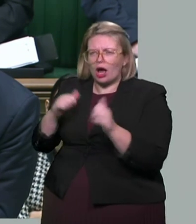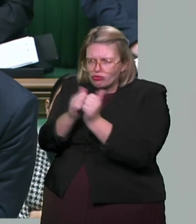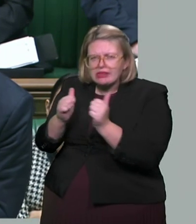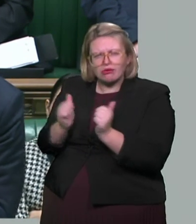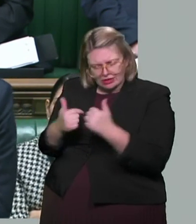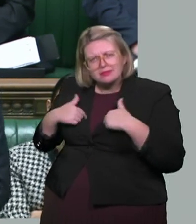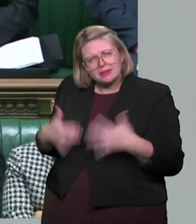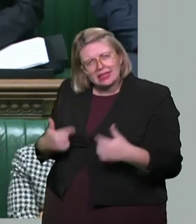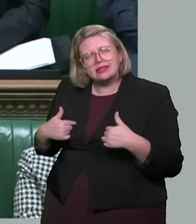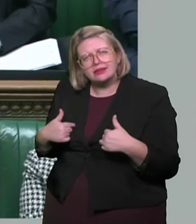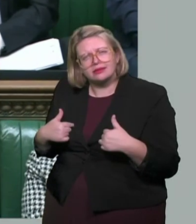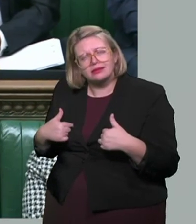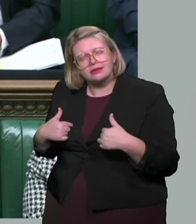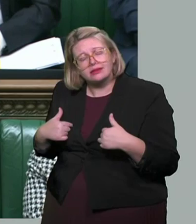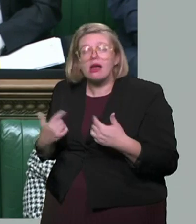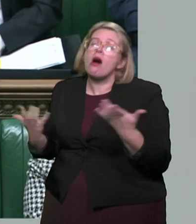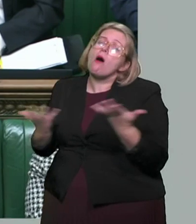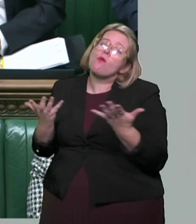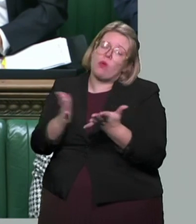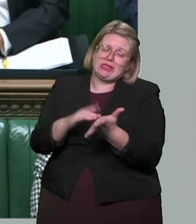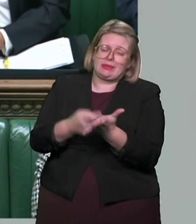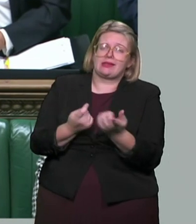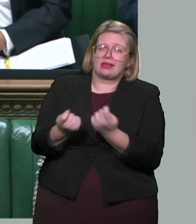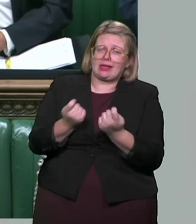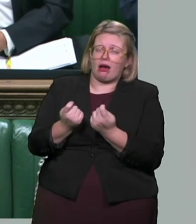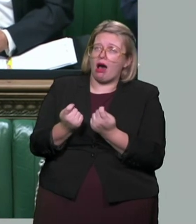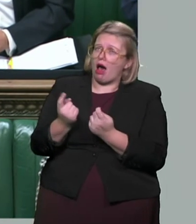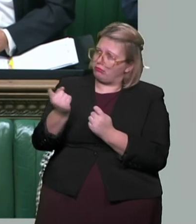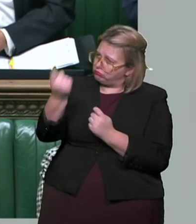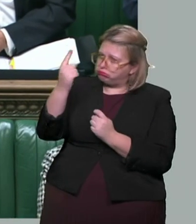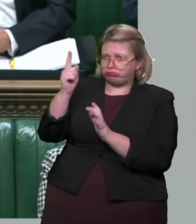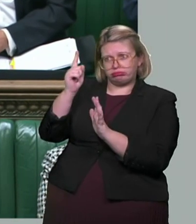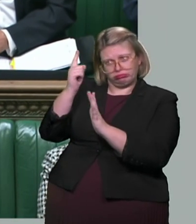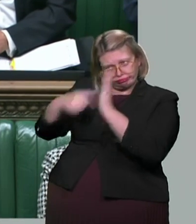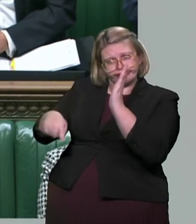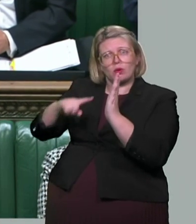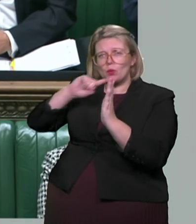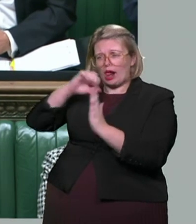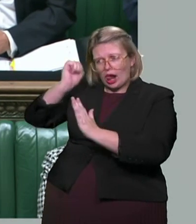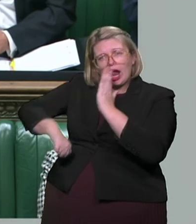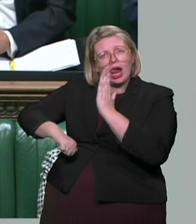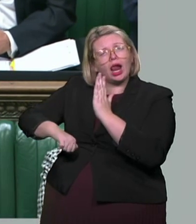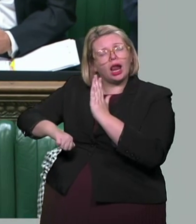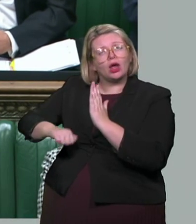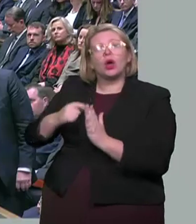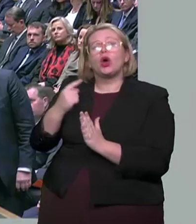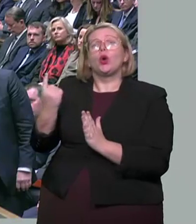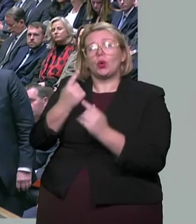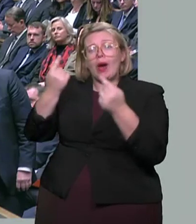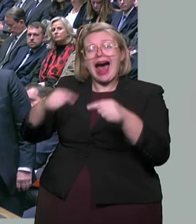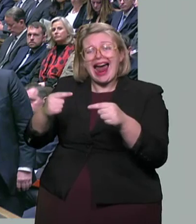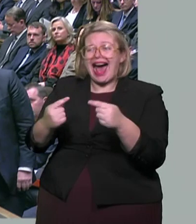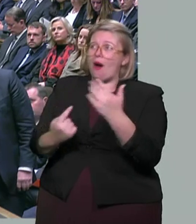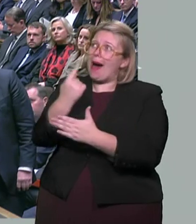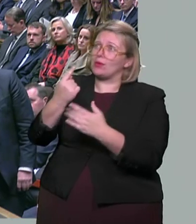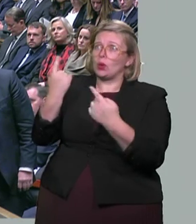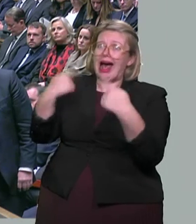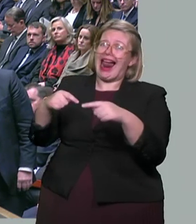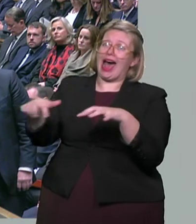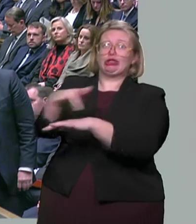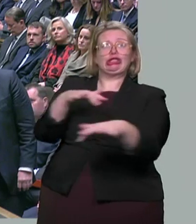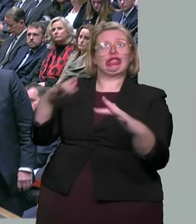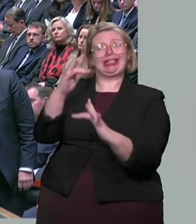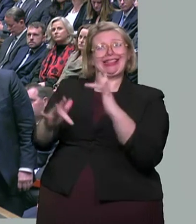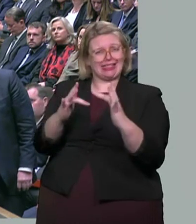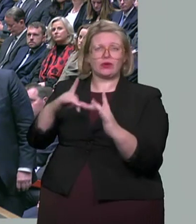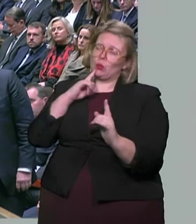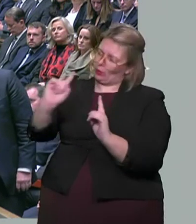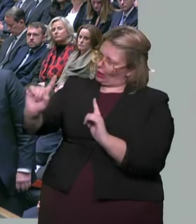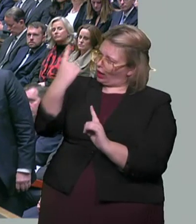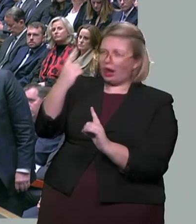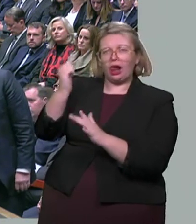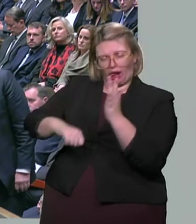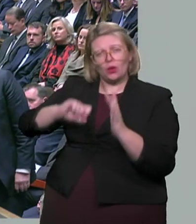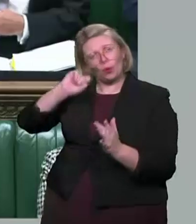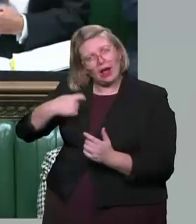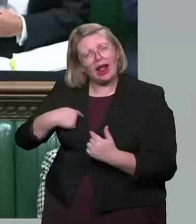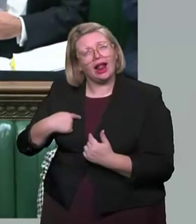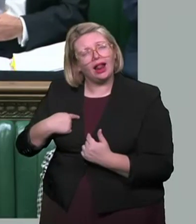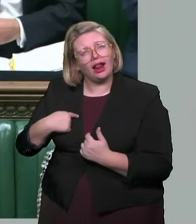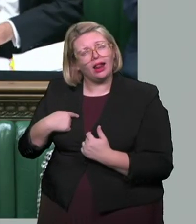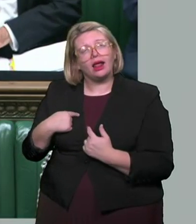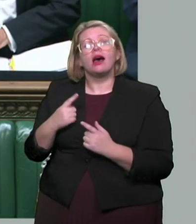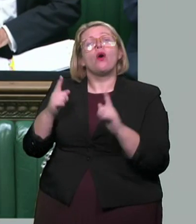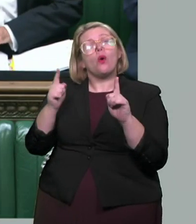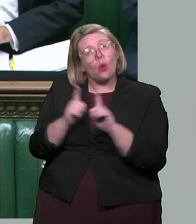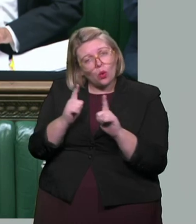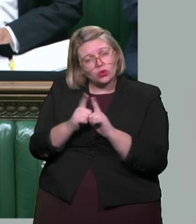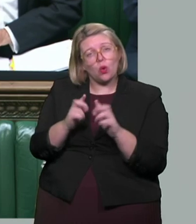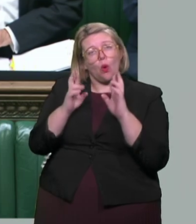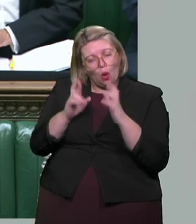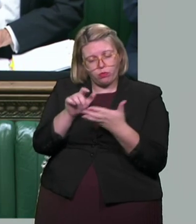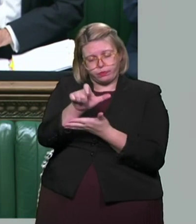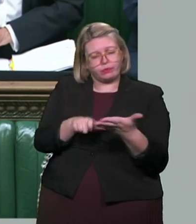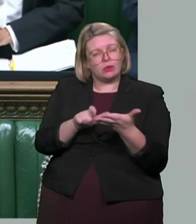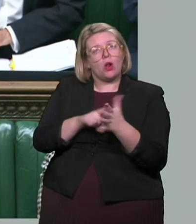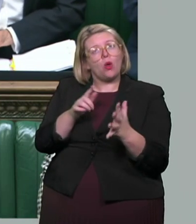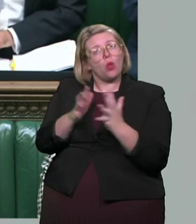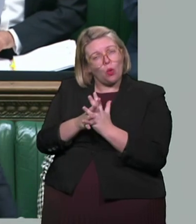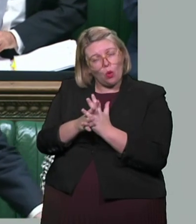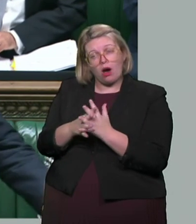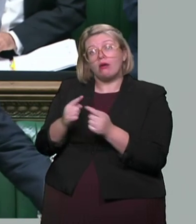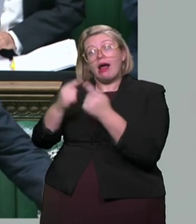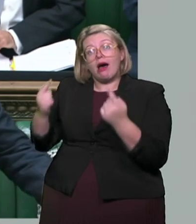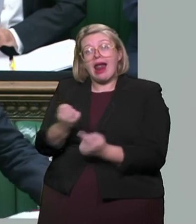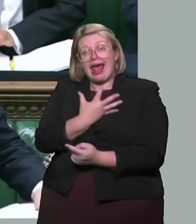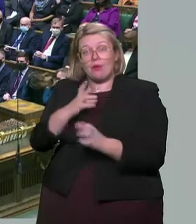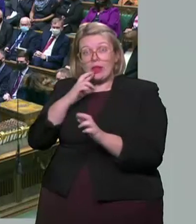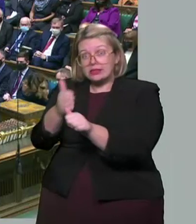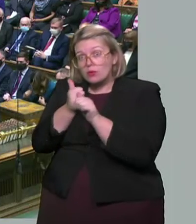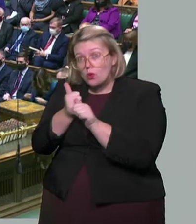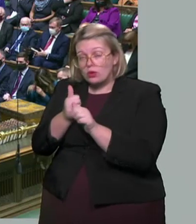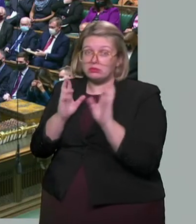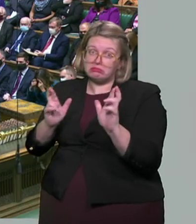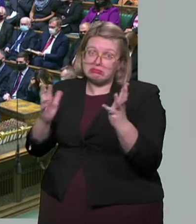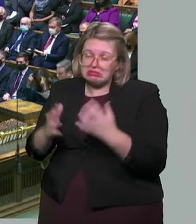Yes, of course we will have criminal sanctions with tough sentences for those who are responsible for allowing this foul content to permeate the internet, but what we hope for also is that, no matter how tough the proposals we produce, the Opposition will support it.